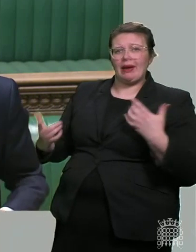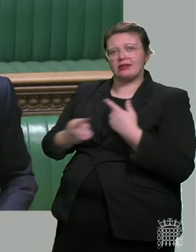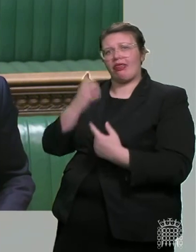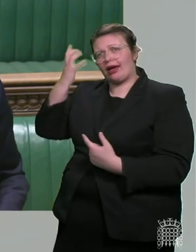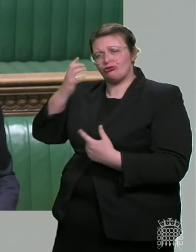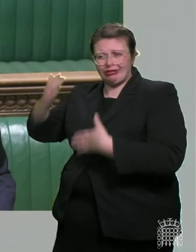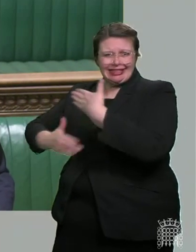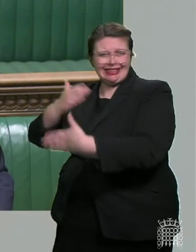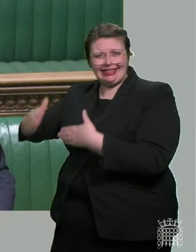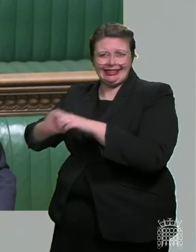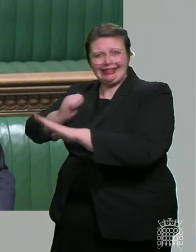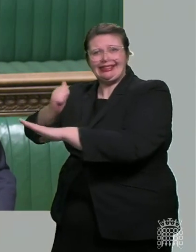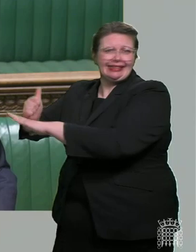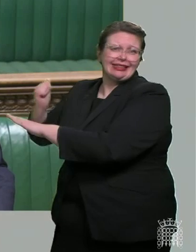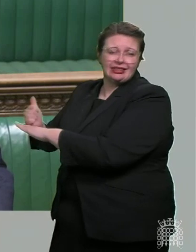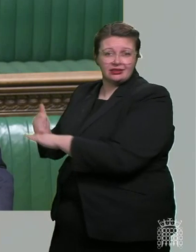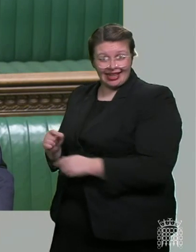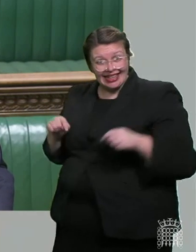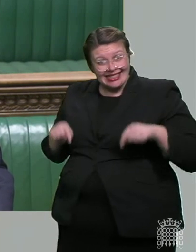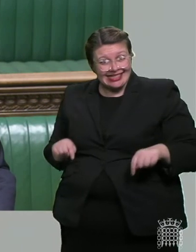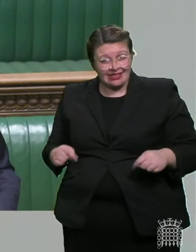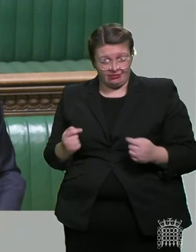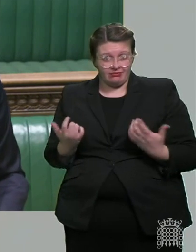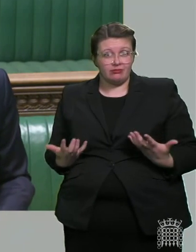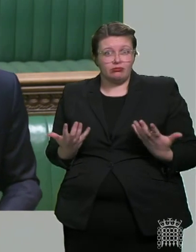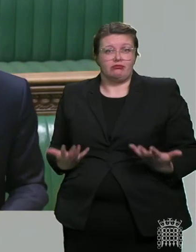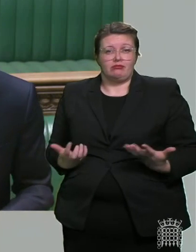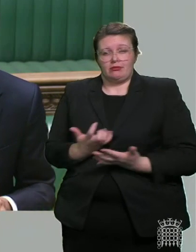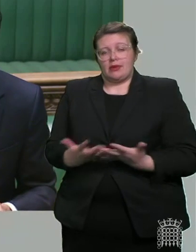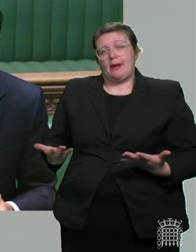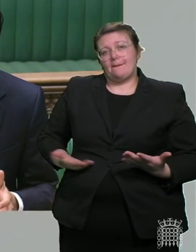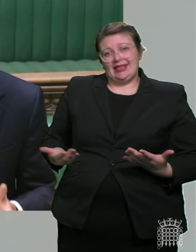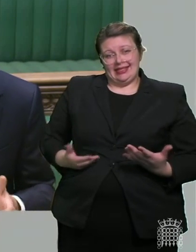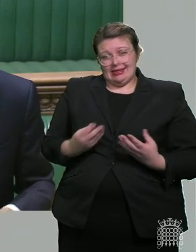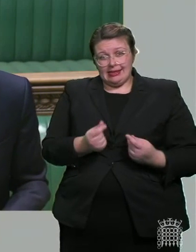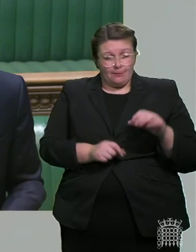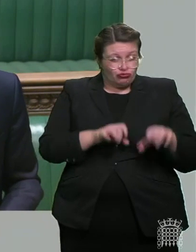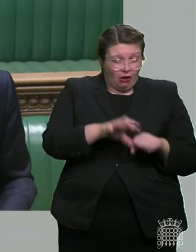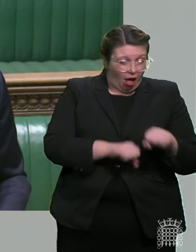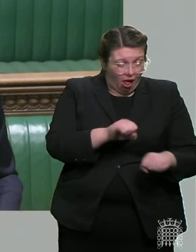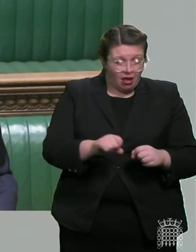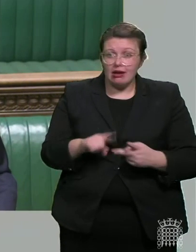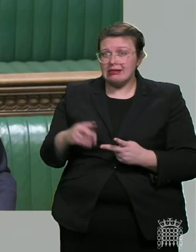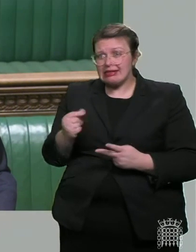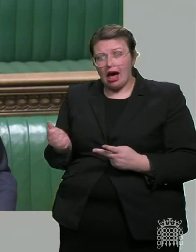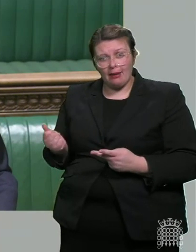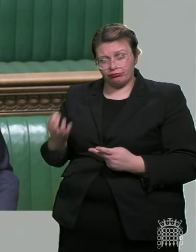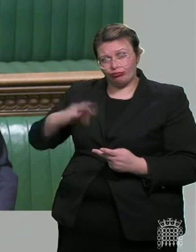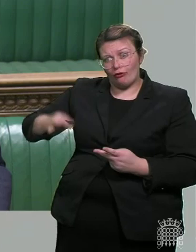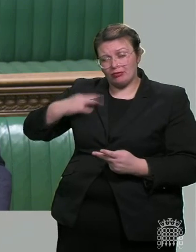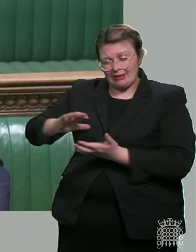Right now, while many businesses are struggling, others have been able to build up significant cash reserves.